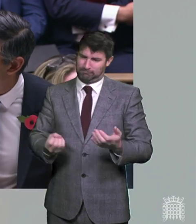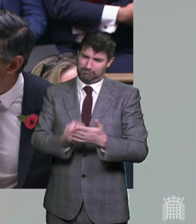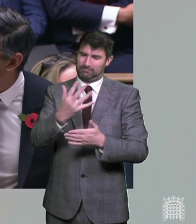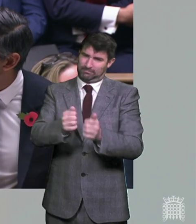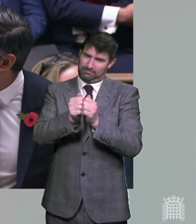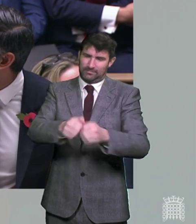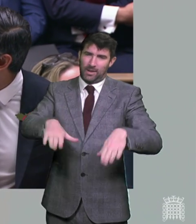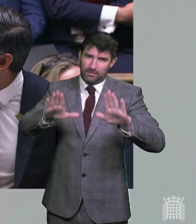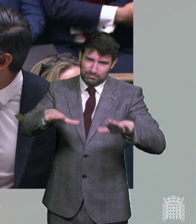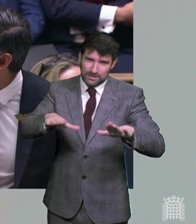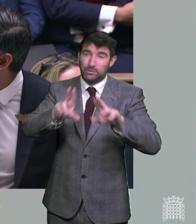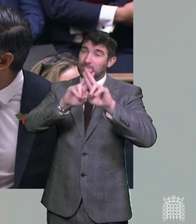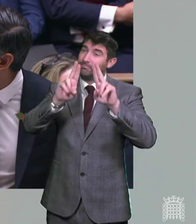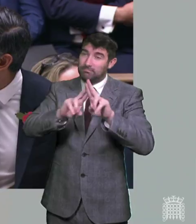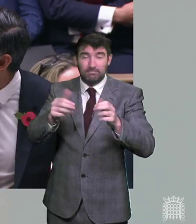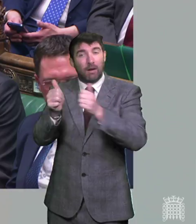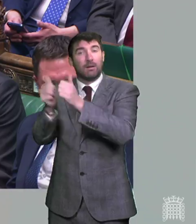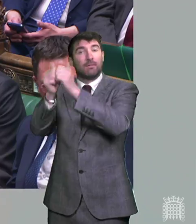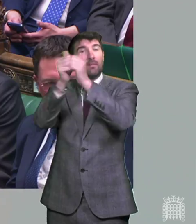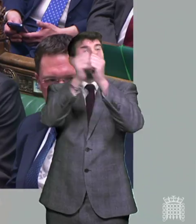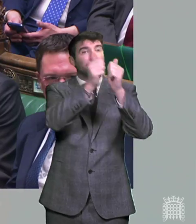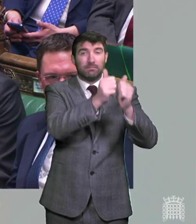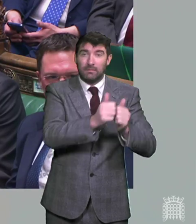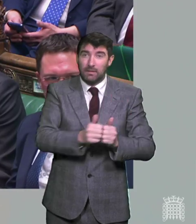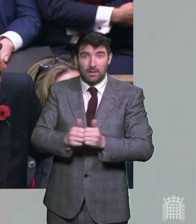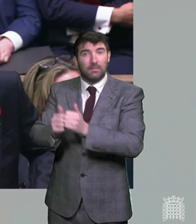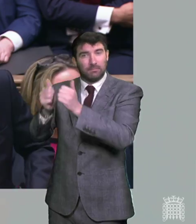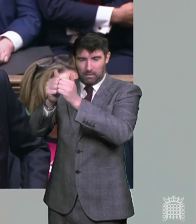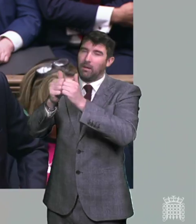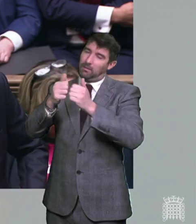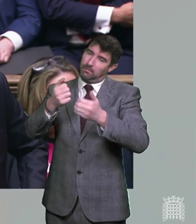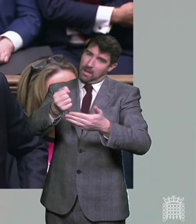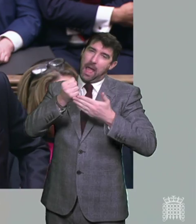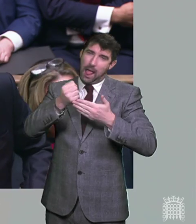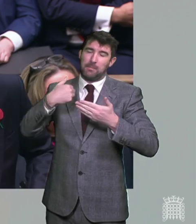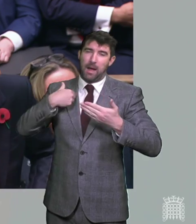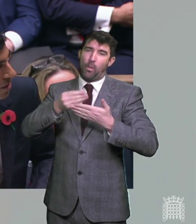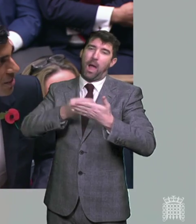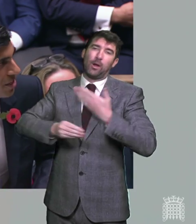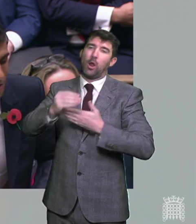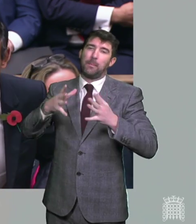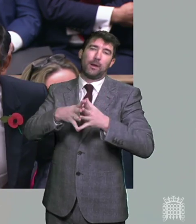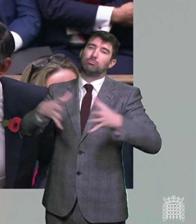He is right to champion free trade deals, which open up new markets and new opportunities for great British produce.